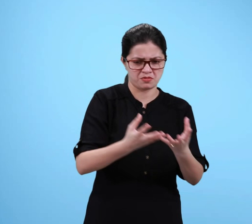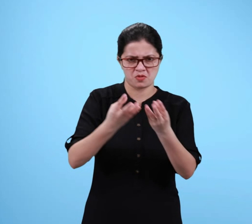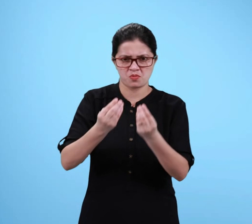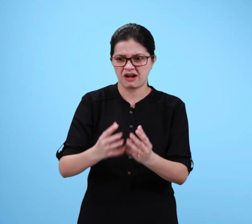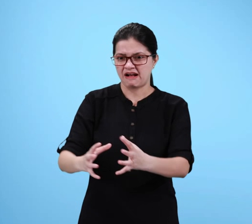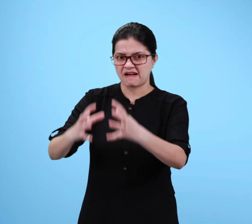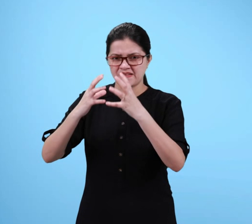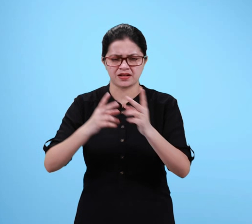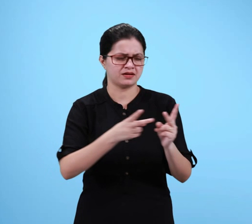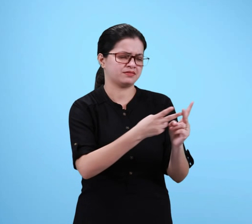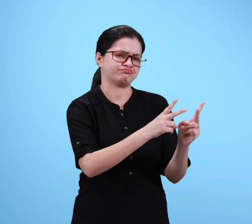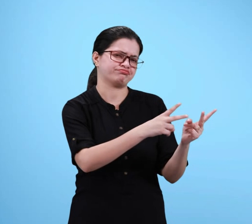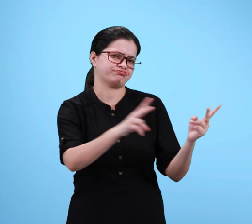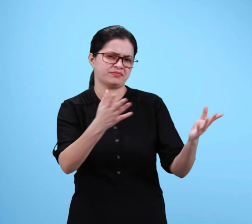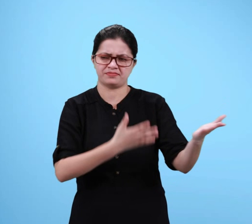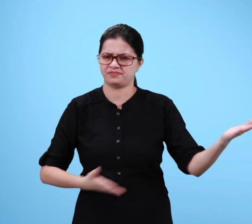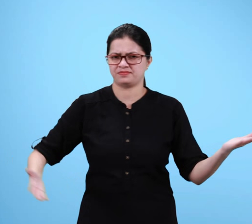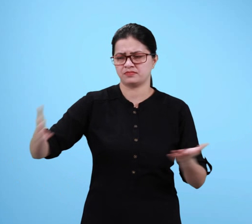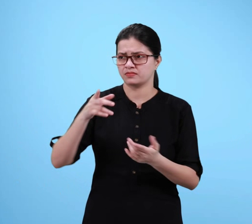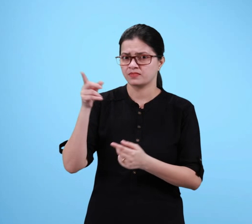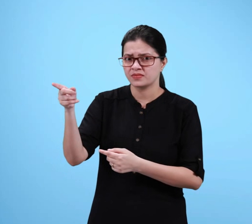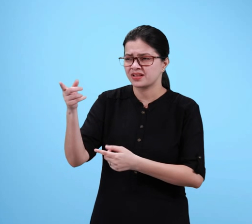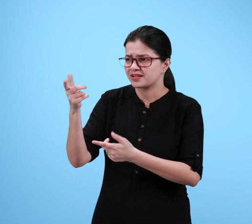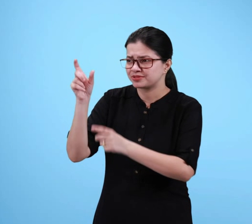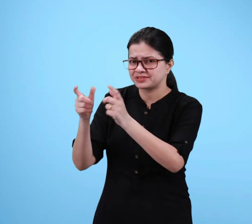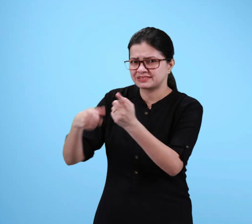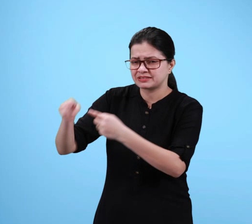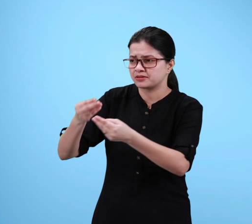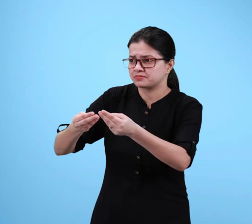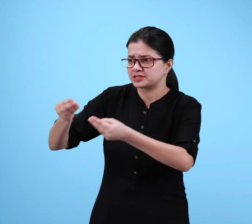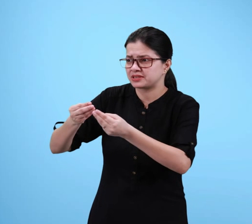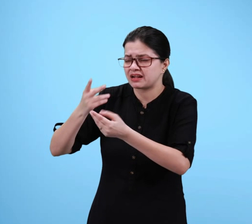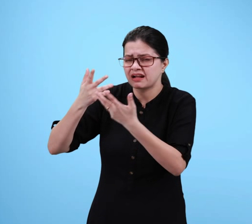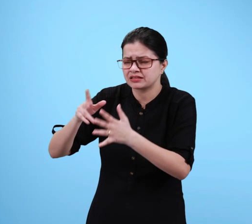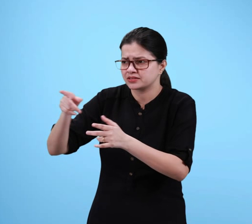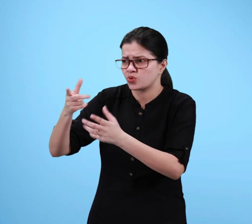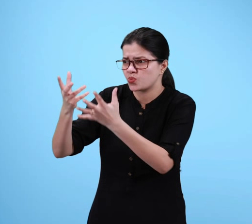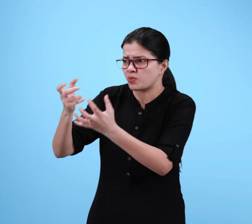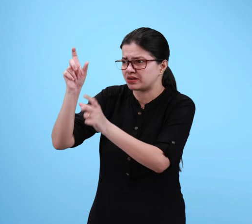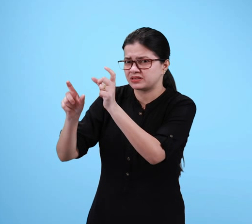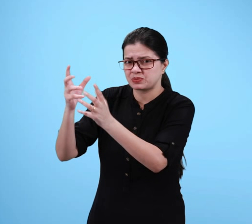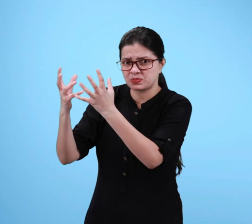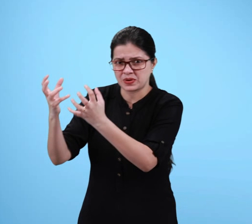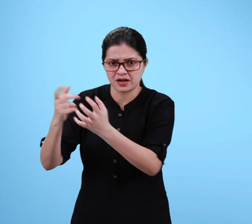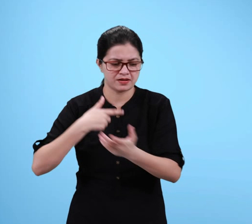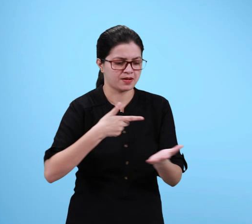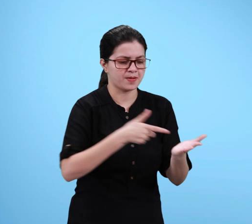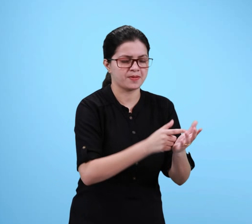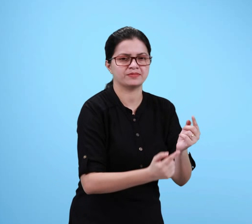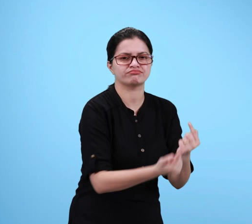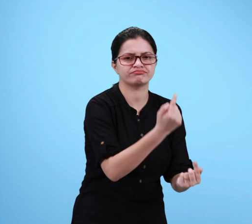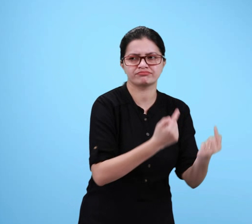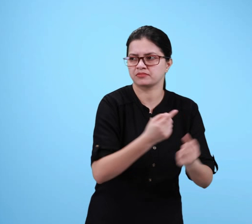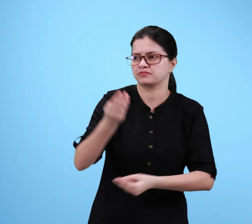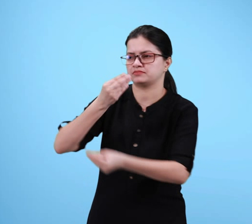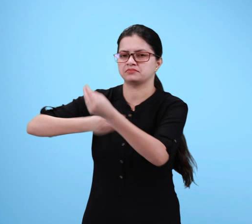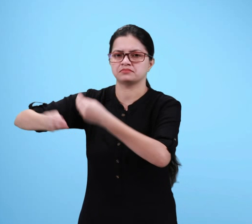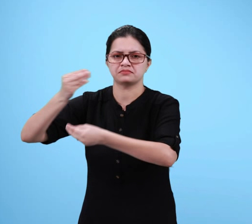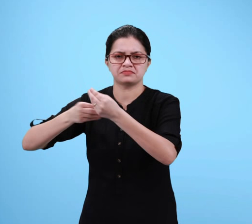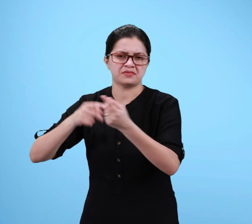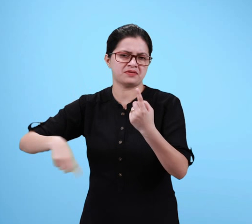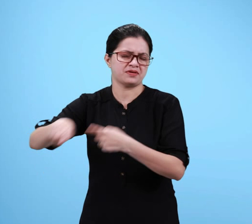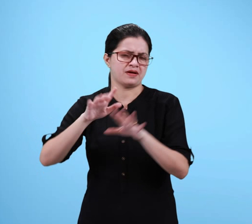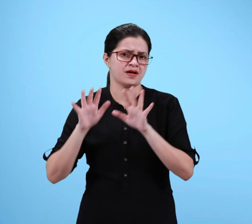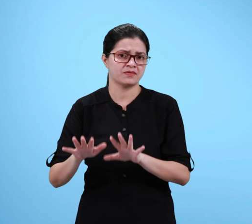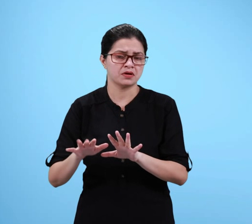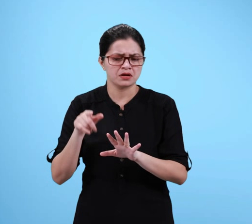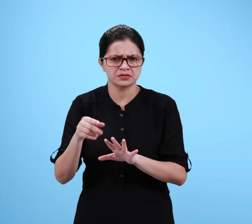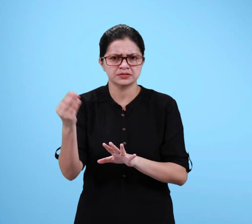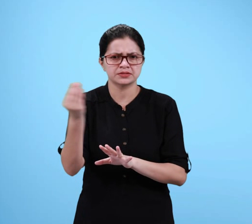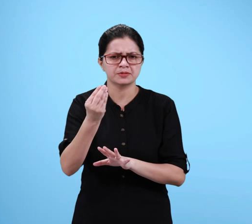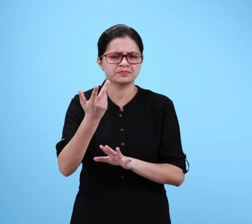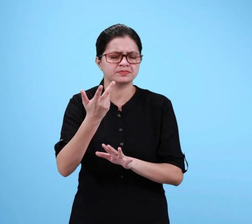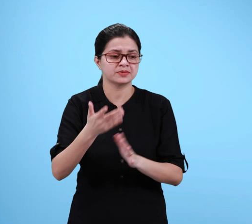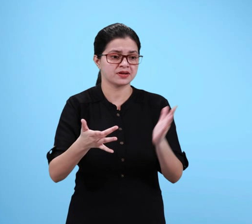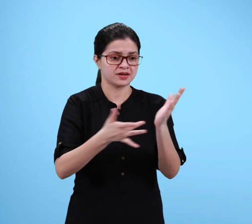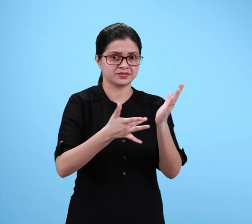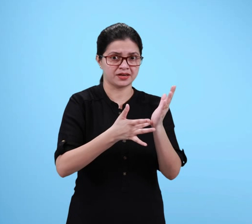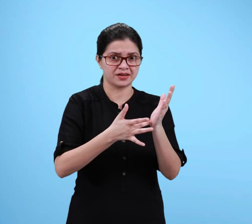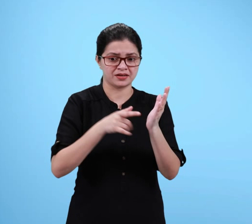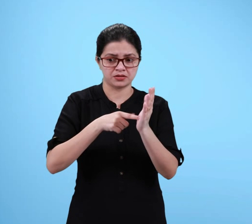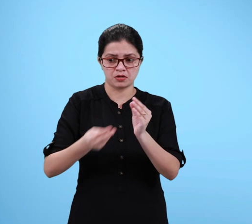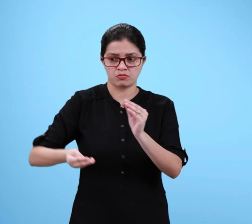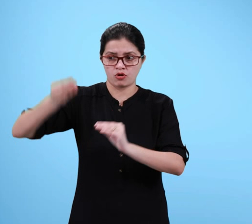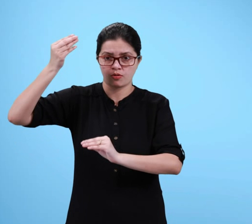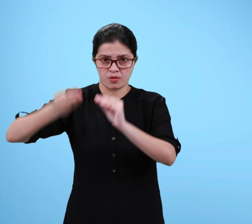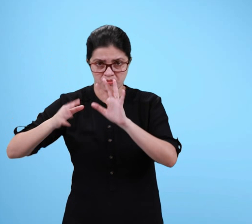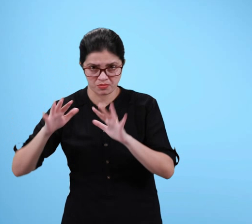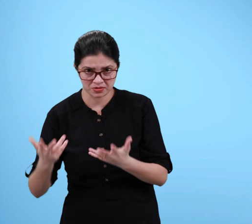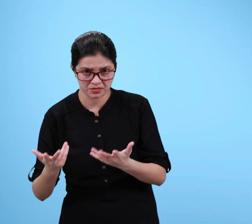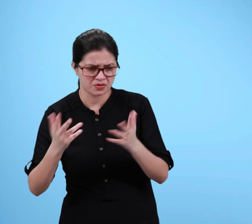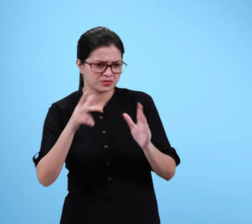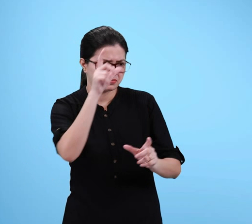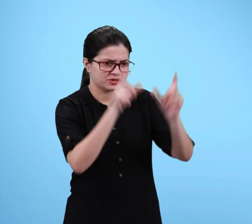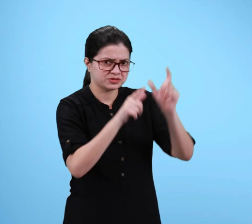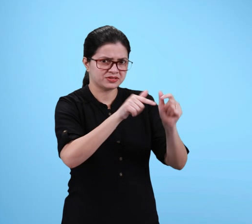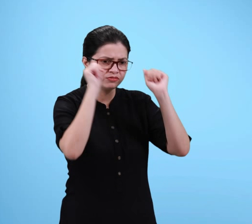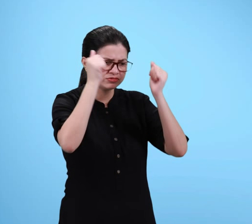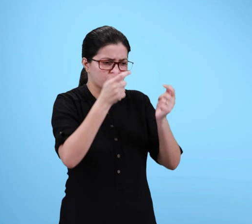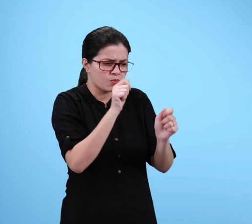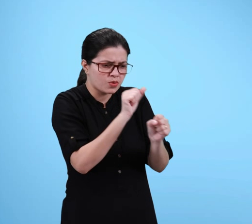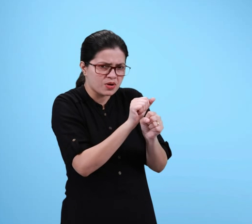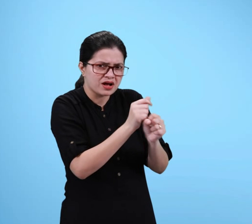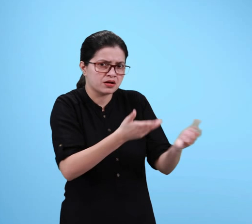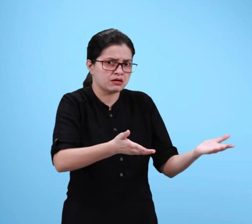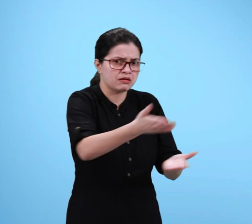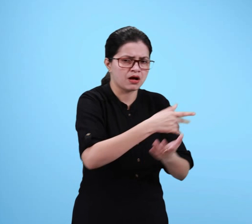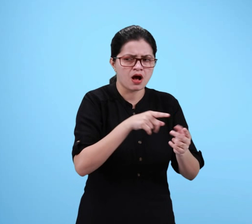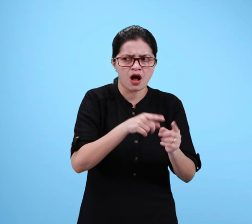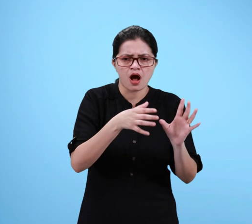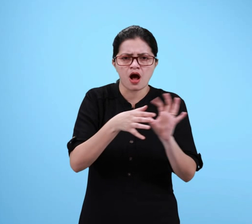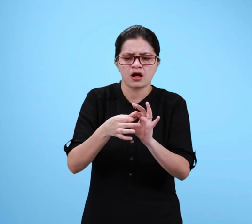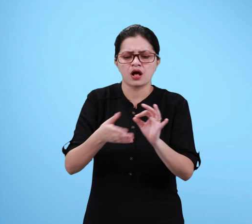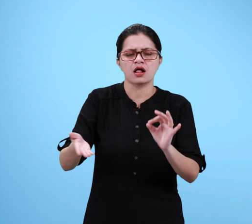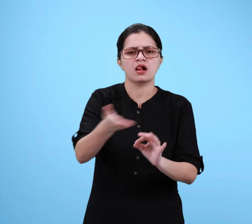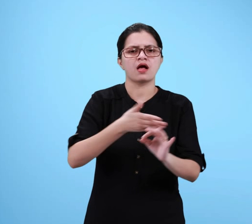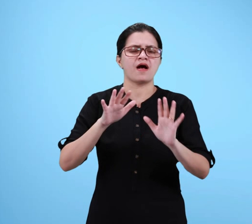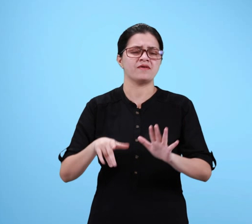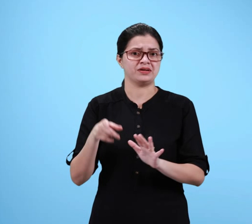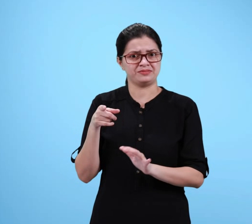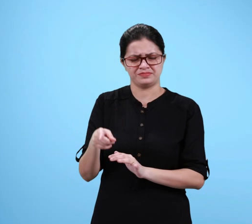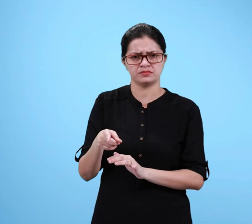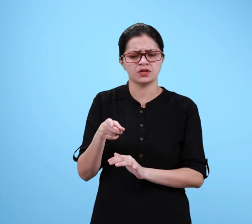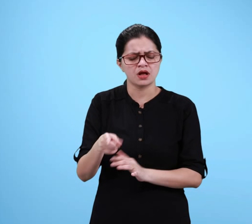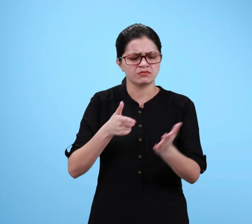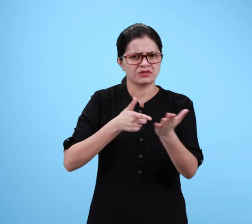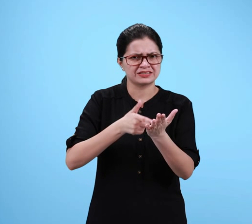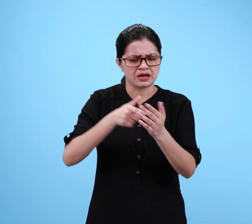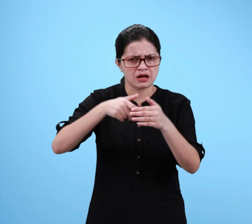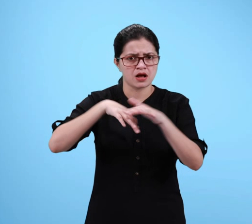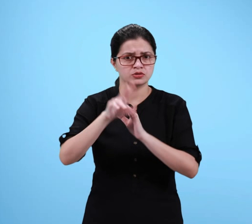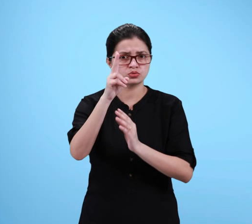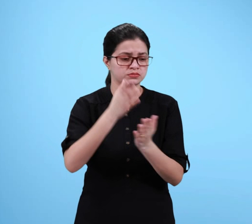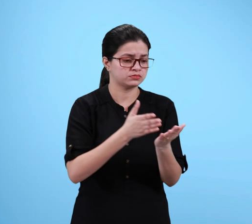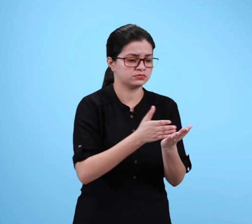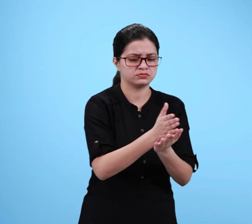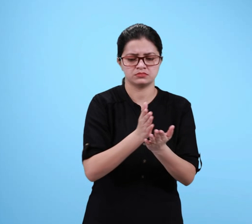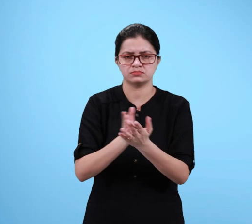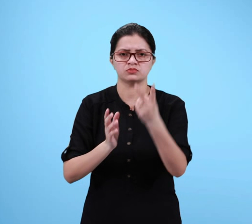labour and level of technology, farming can be classified